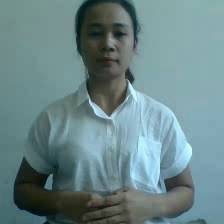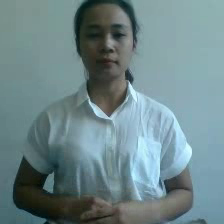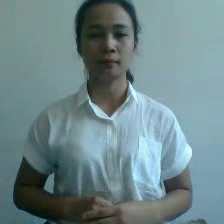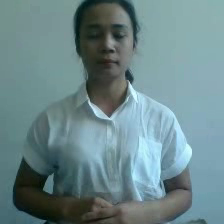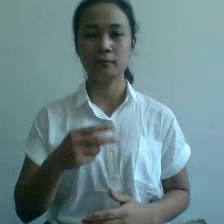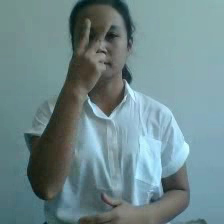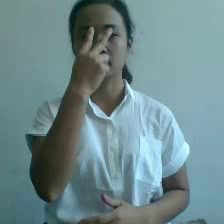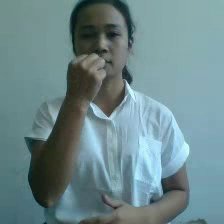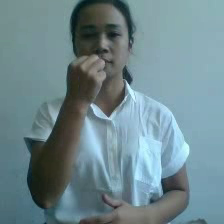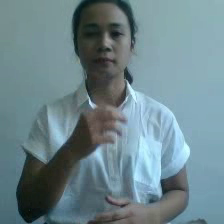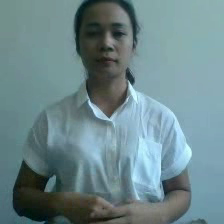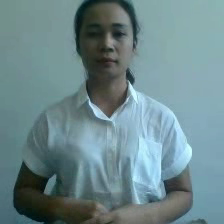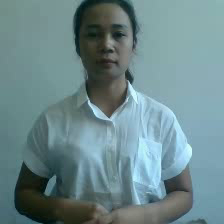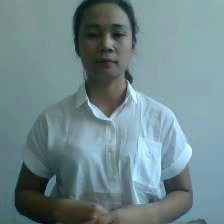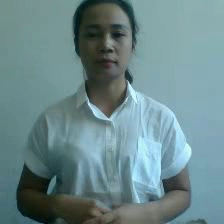Khóc